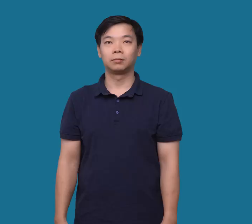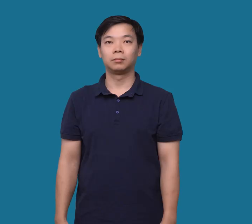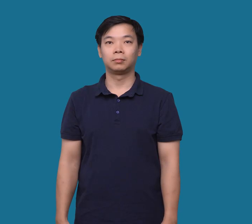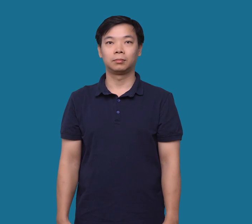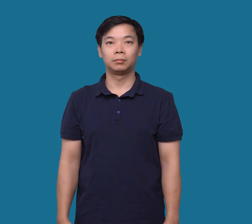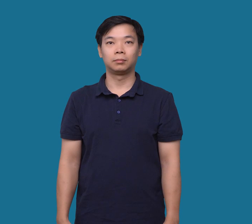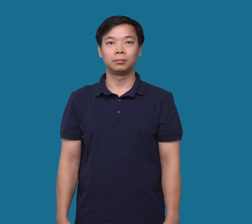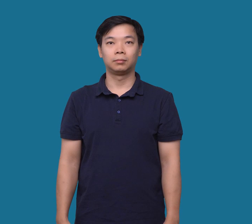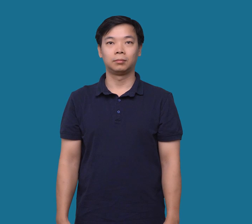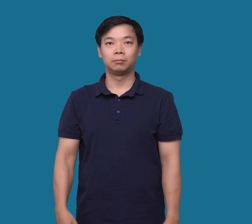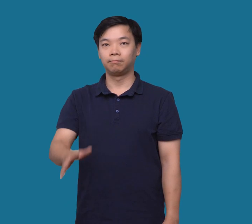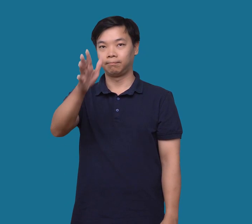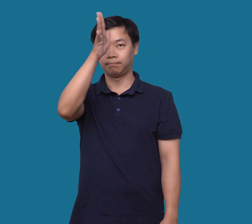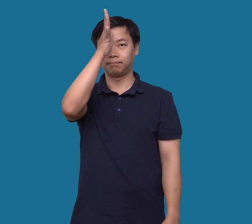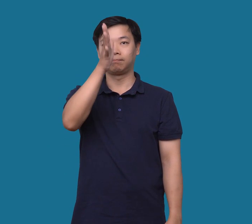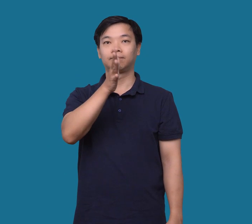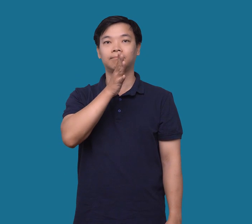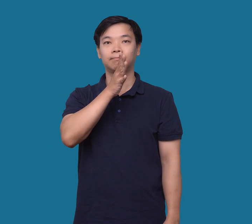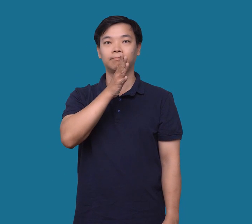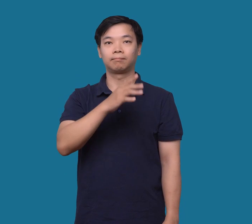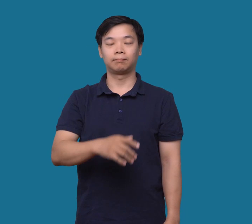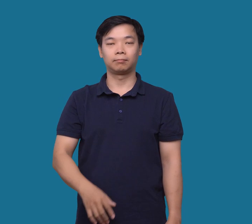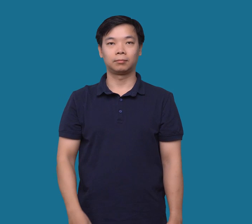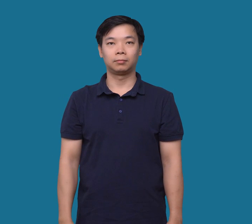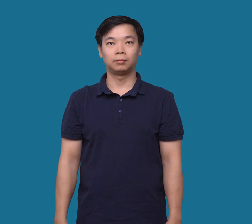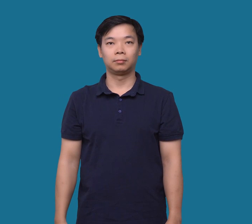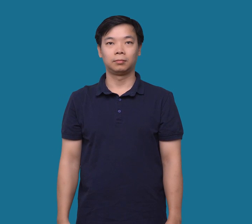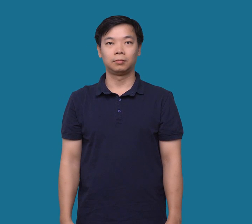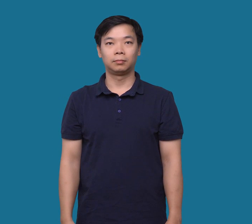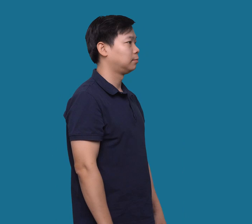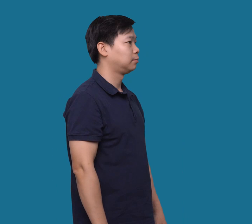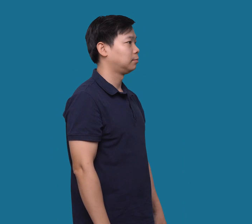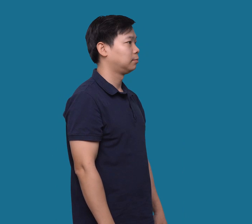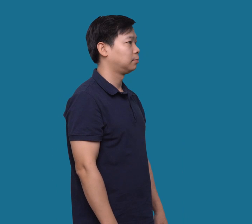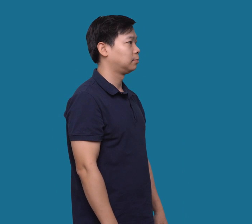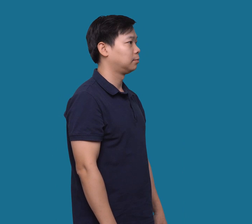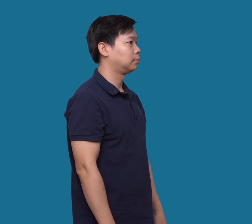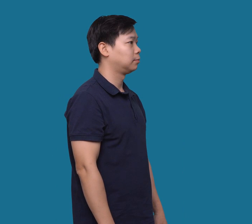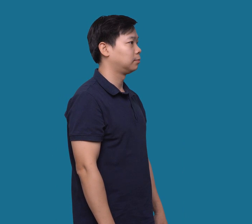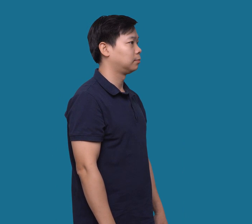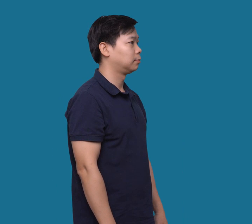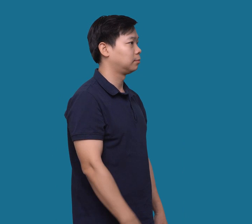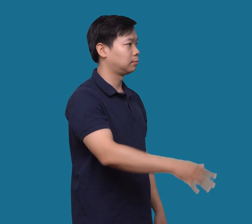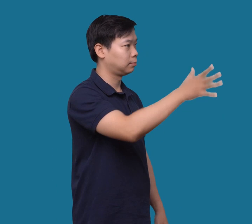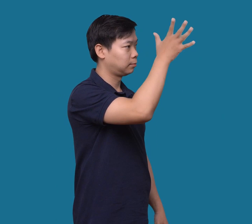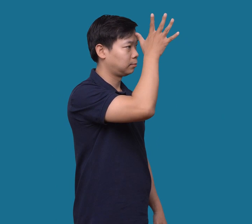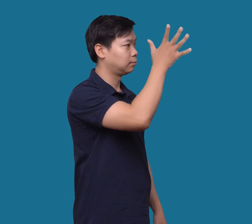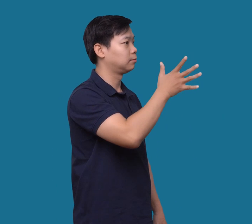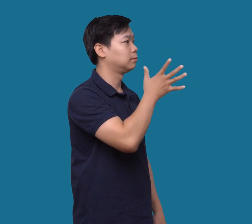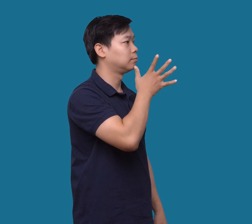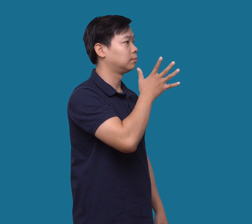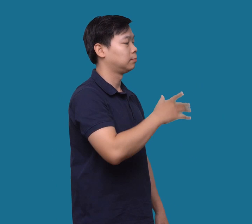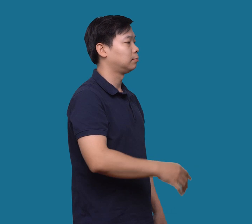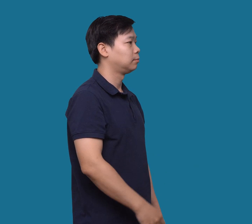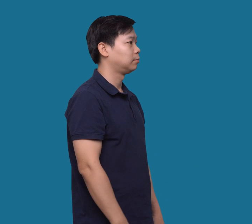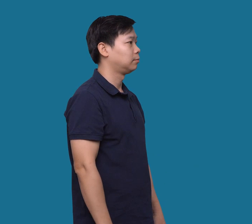trăng